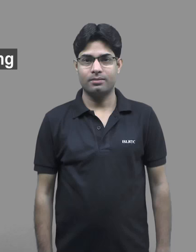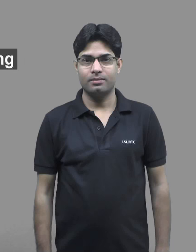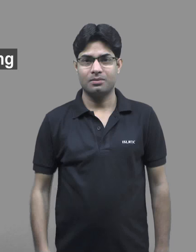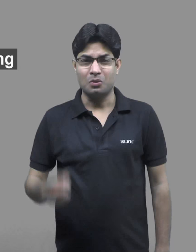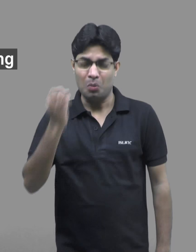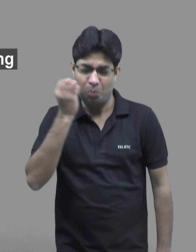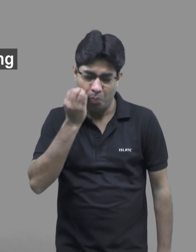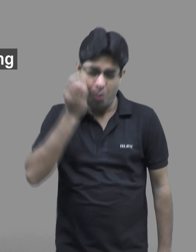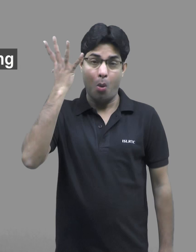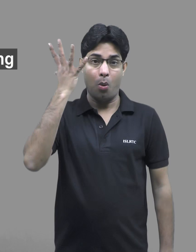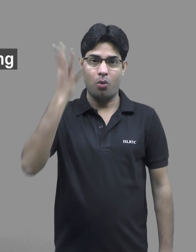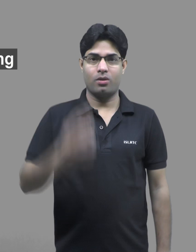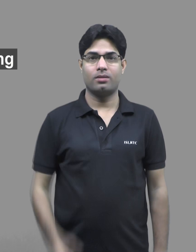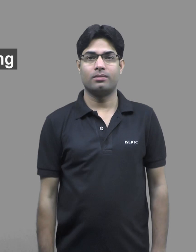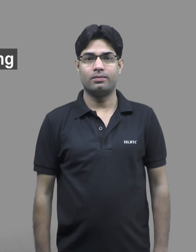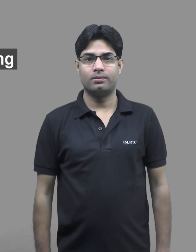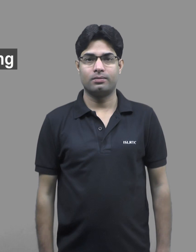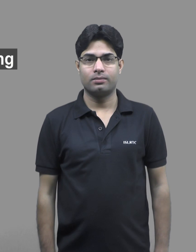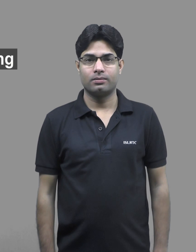Early Morning